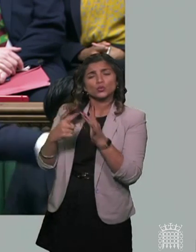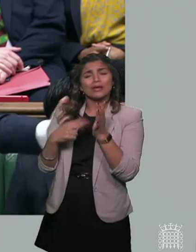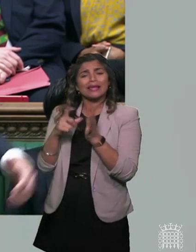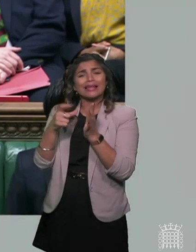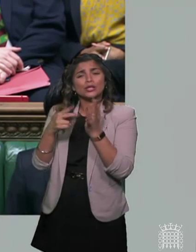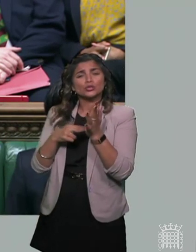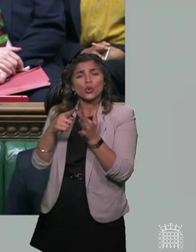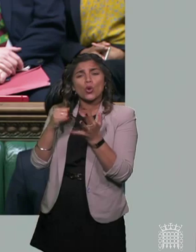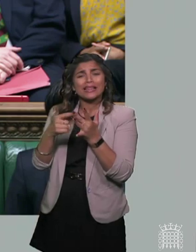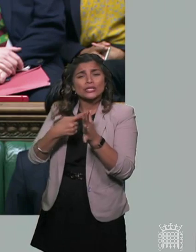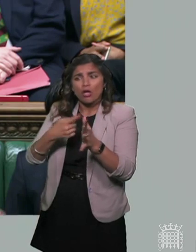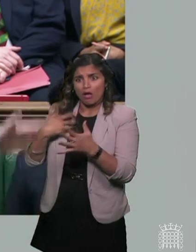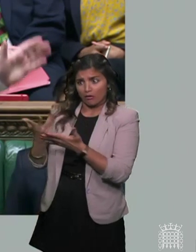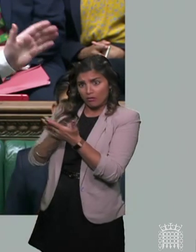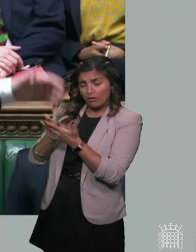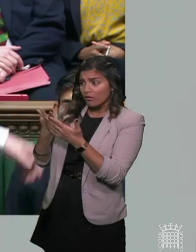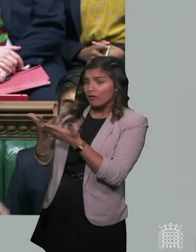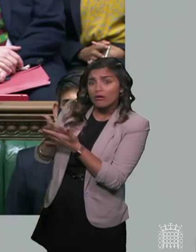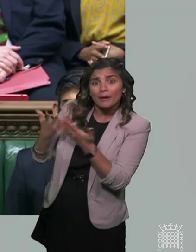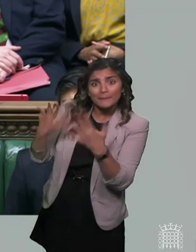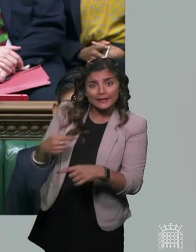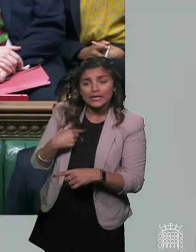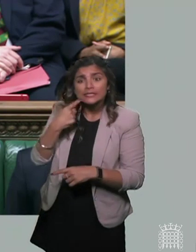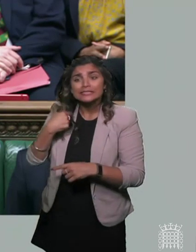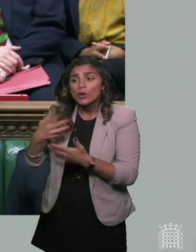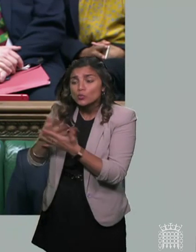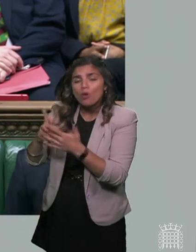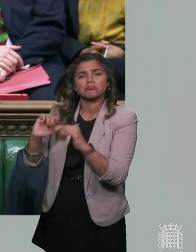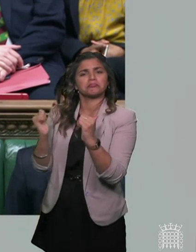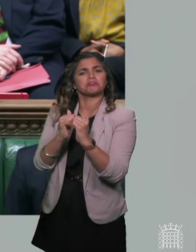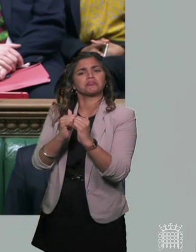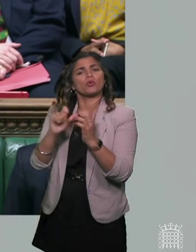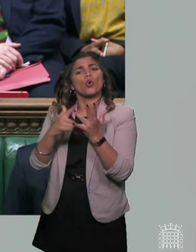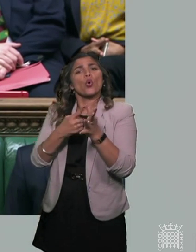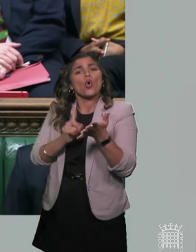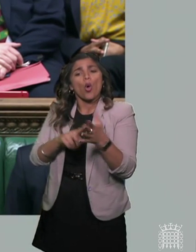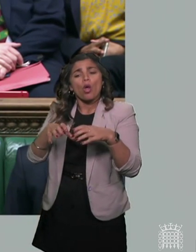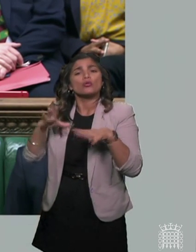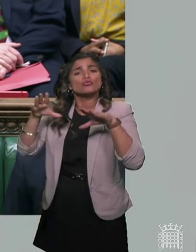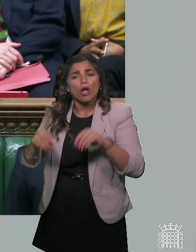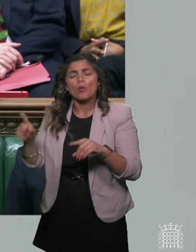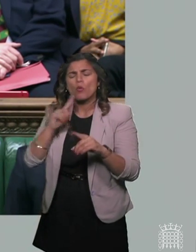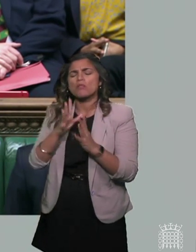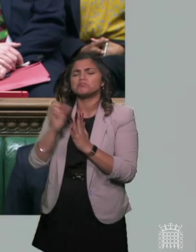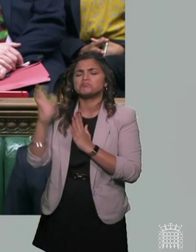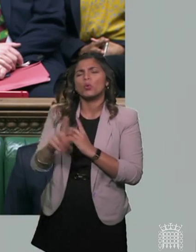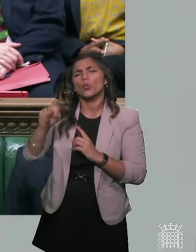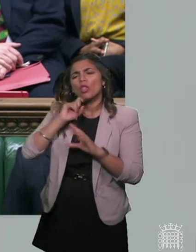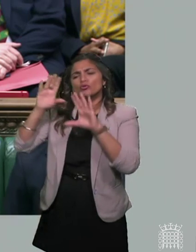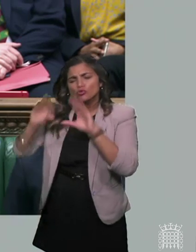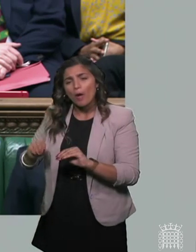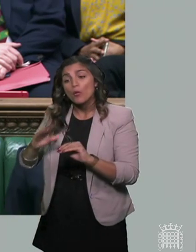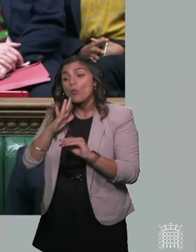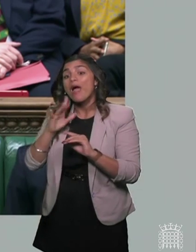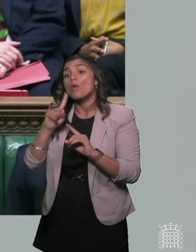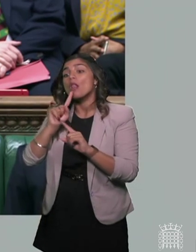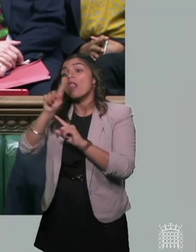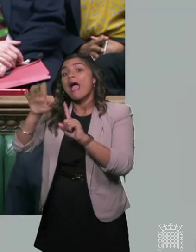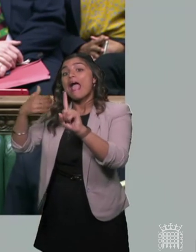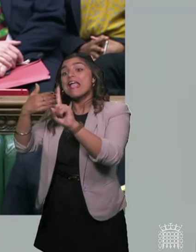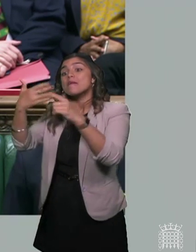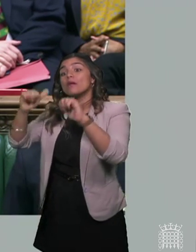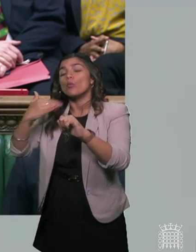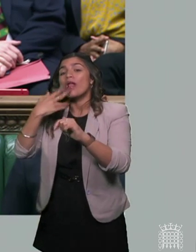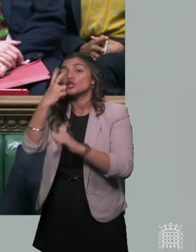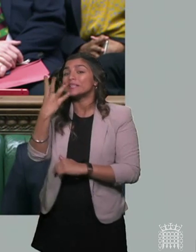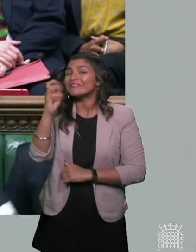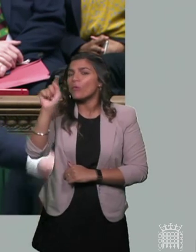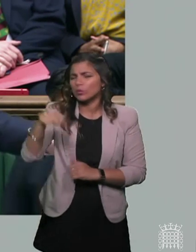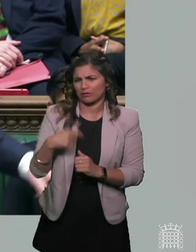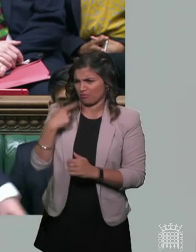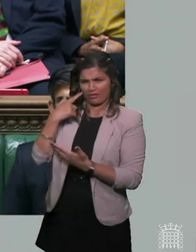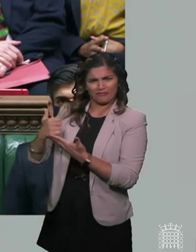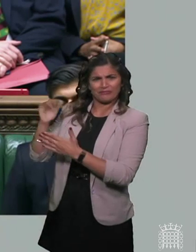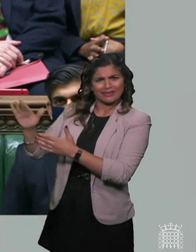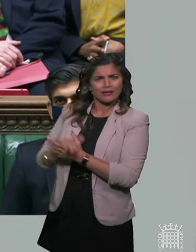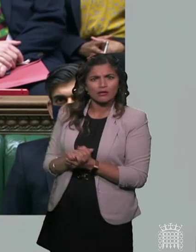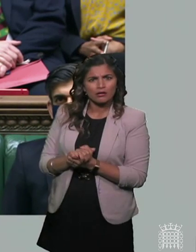For instance, Joko Widodo, a good friend of this country, has agreed on coal to bring forward the abolition of coal use in Indonesia to 2040—a fantastic effort by the Indonesians.